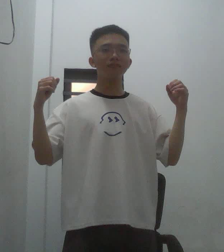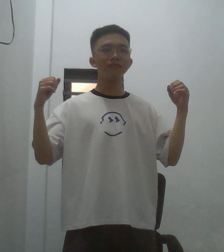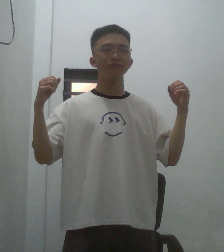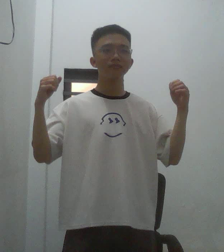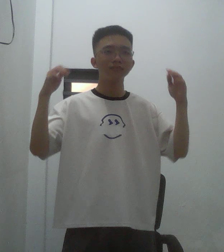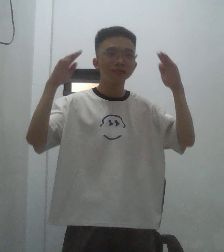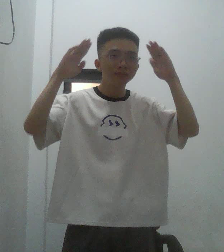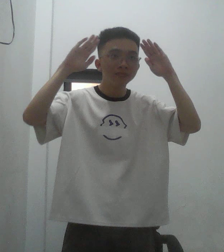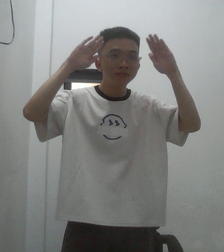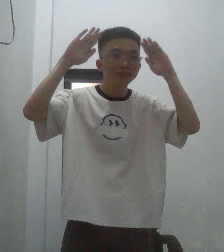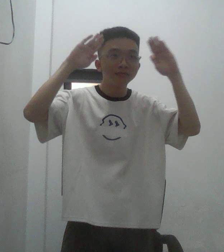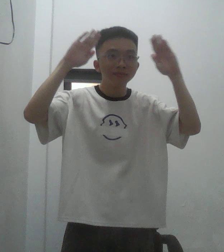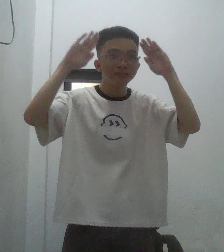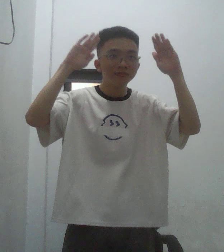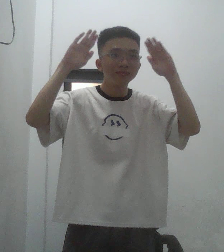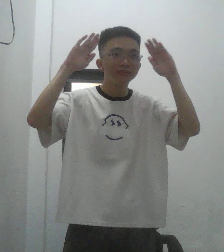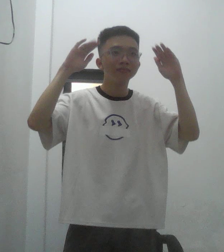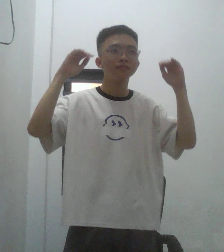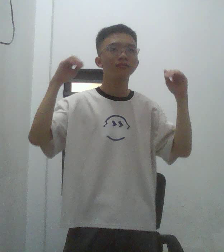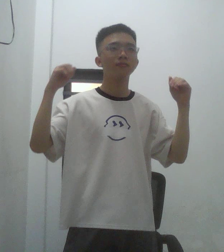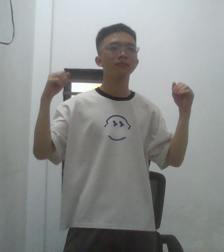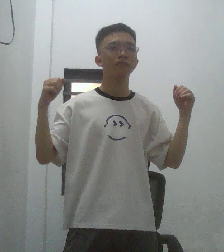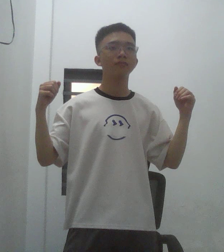xin chao